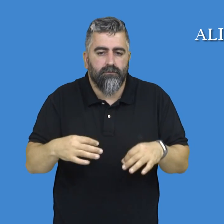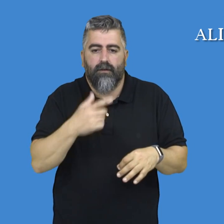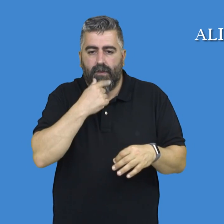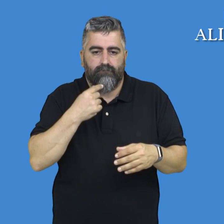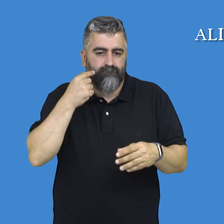fácil